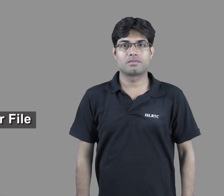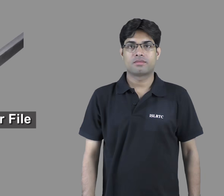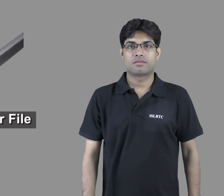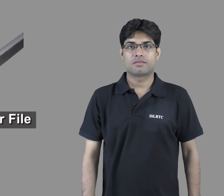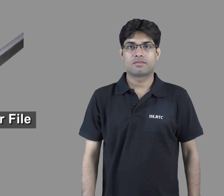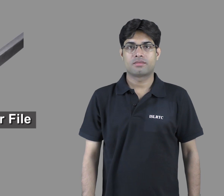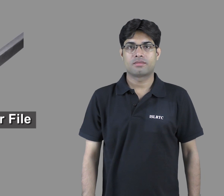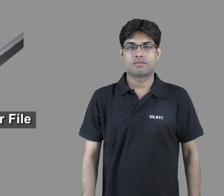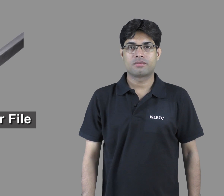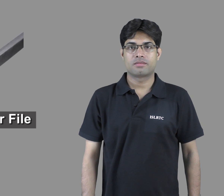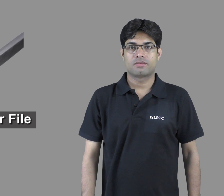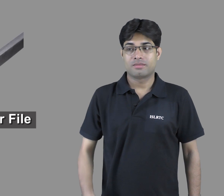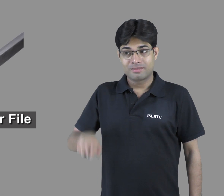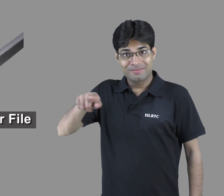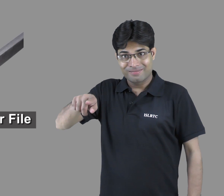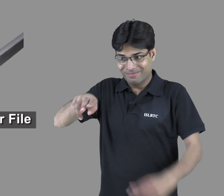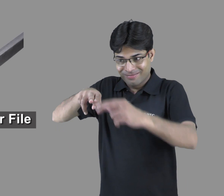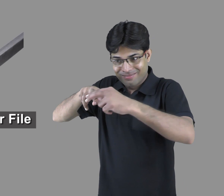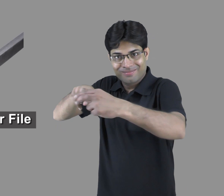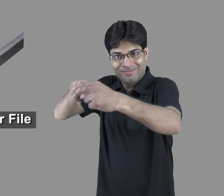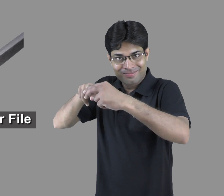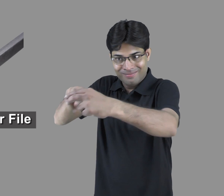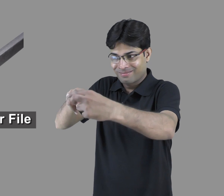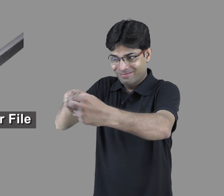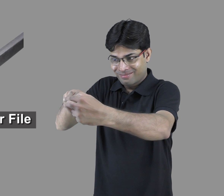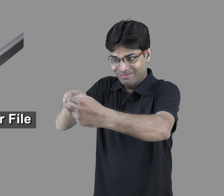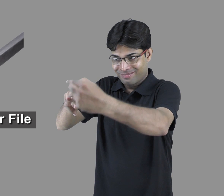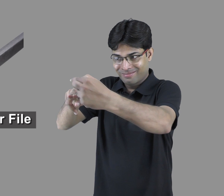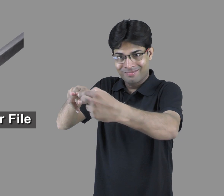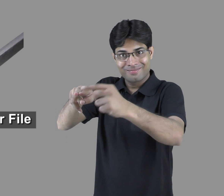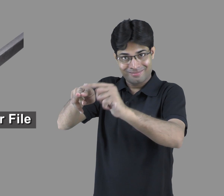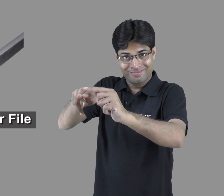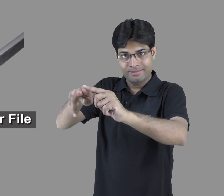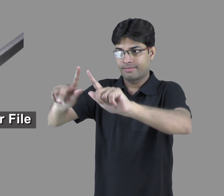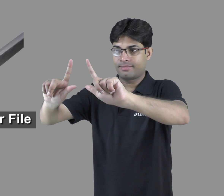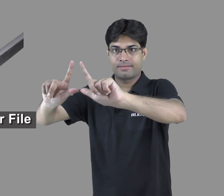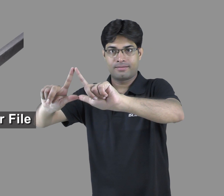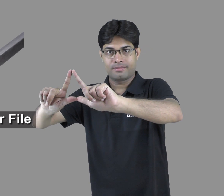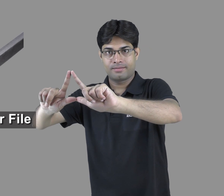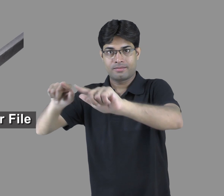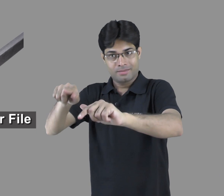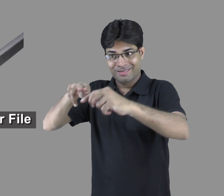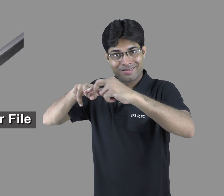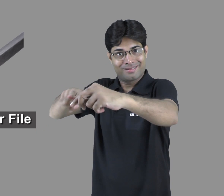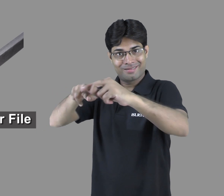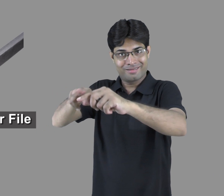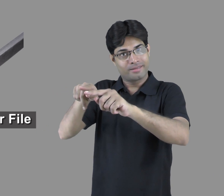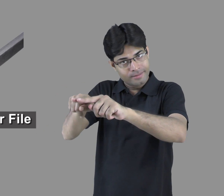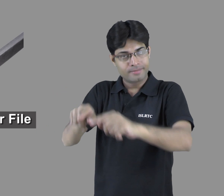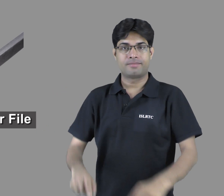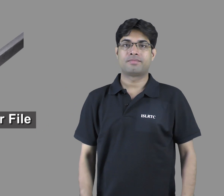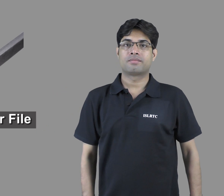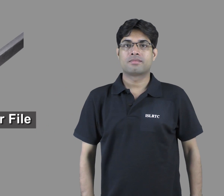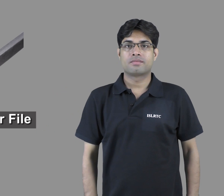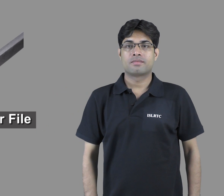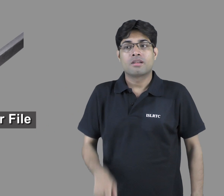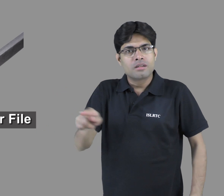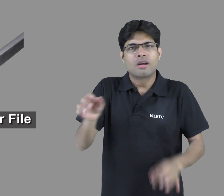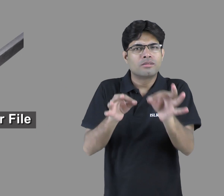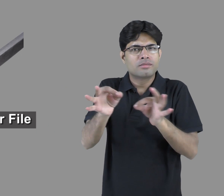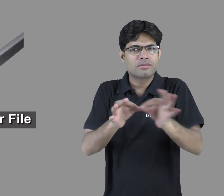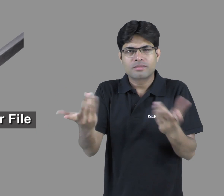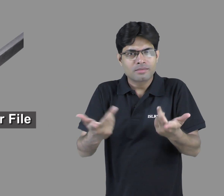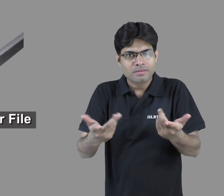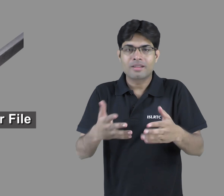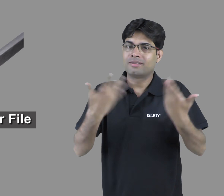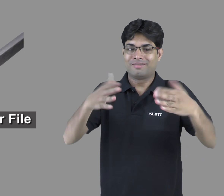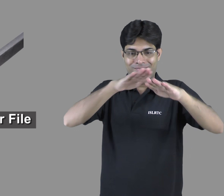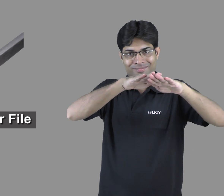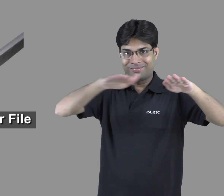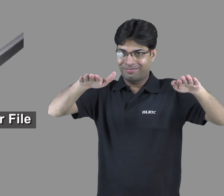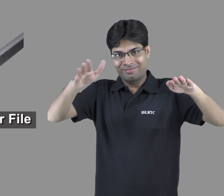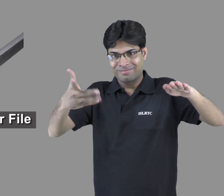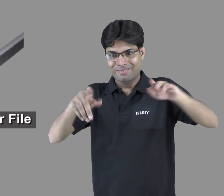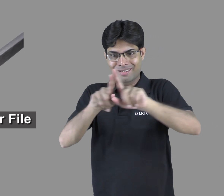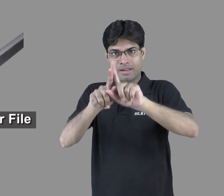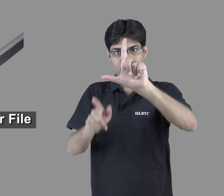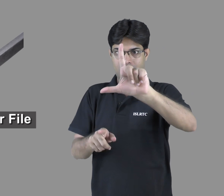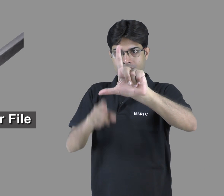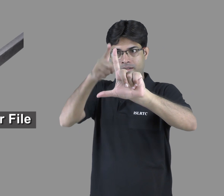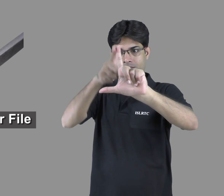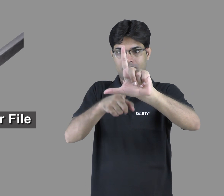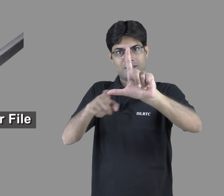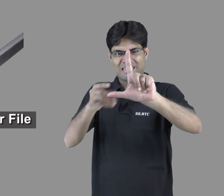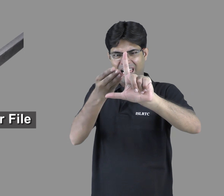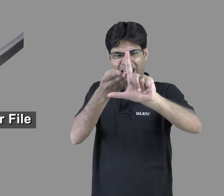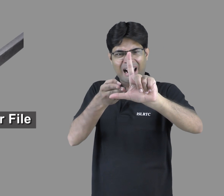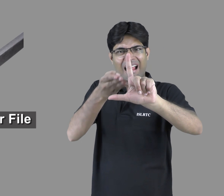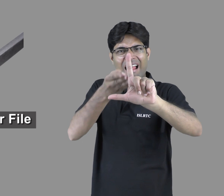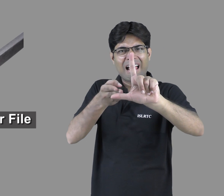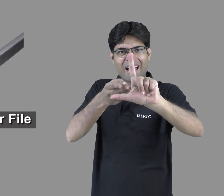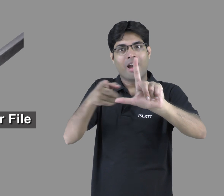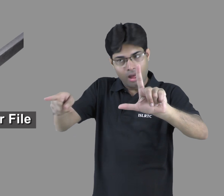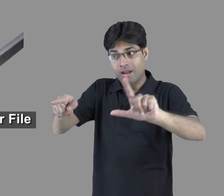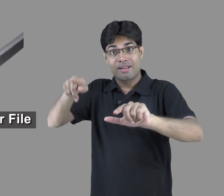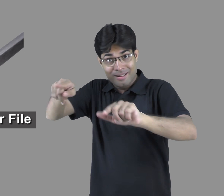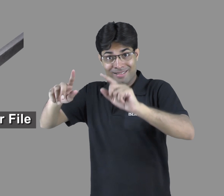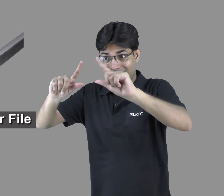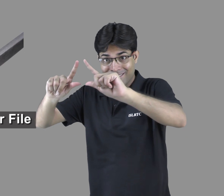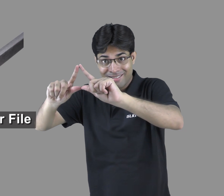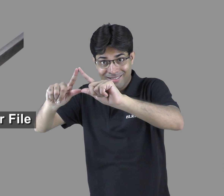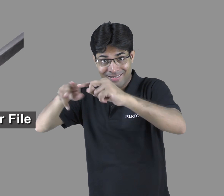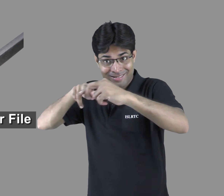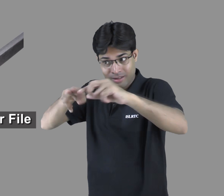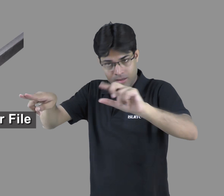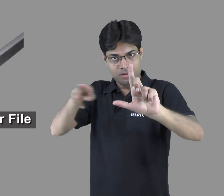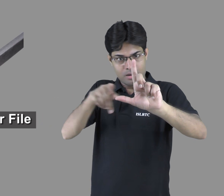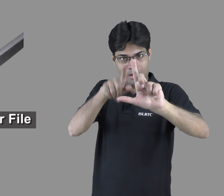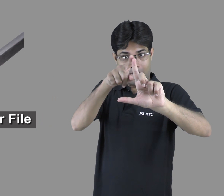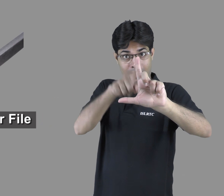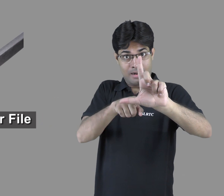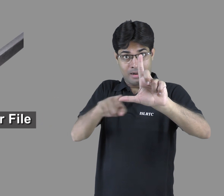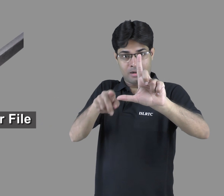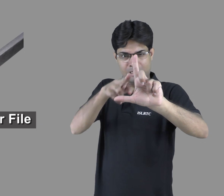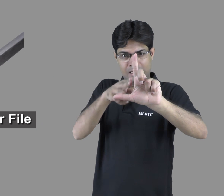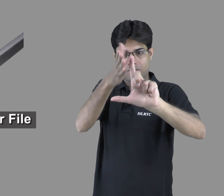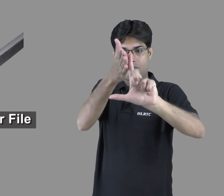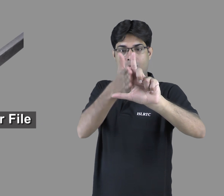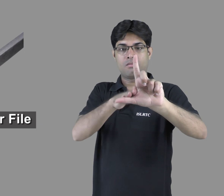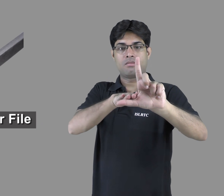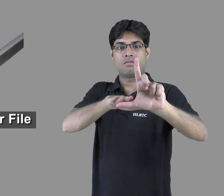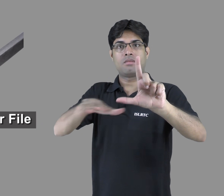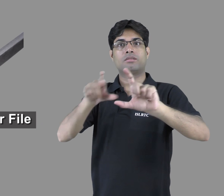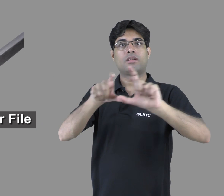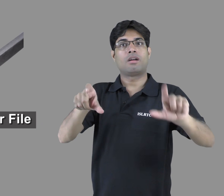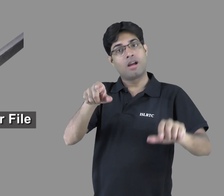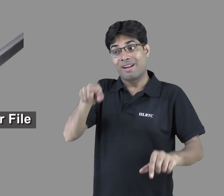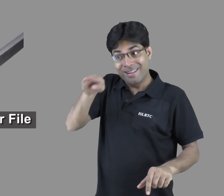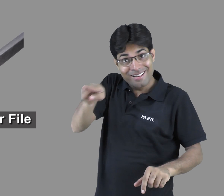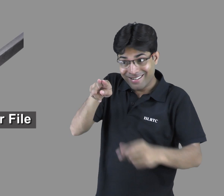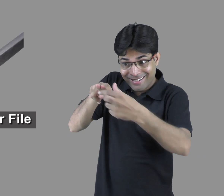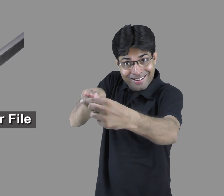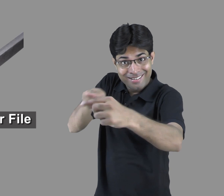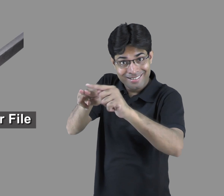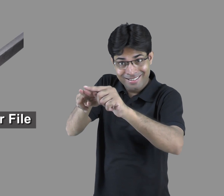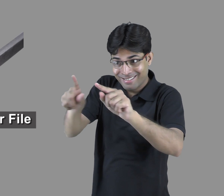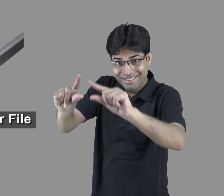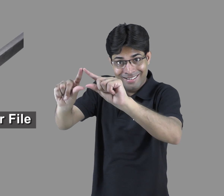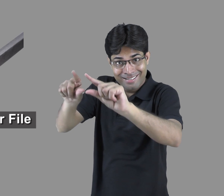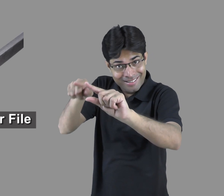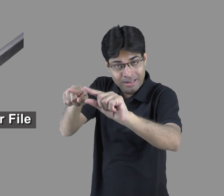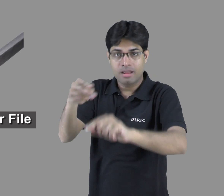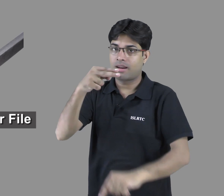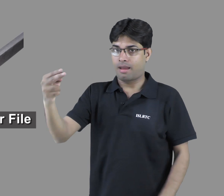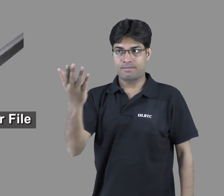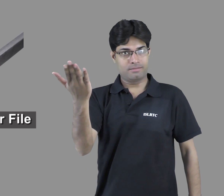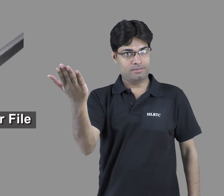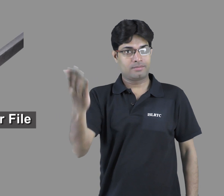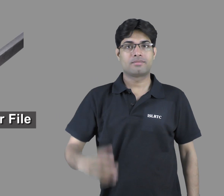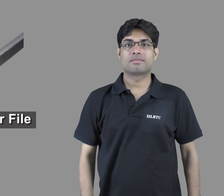Triangular File